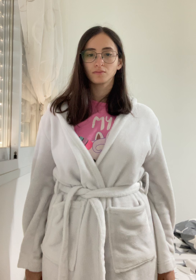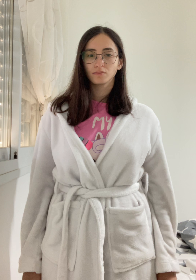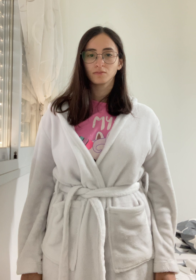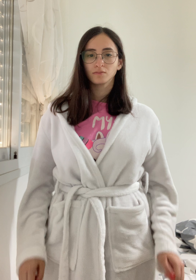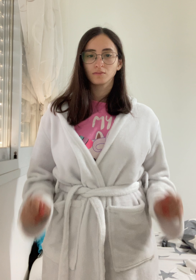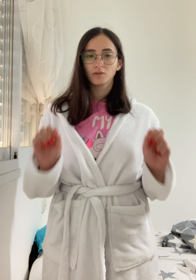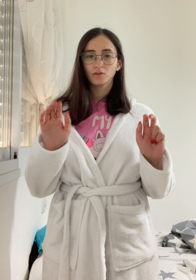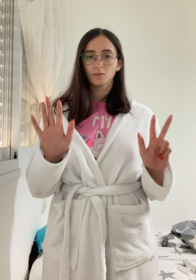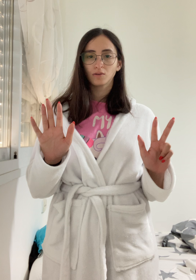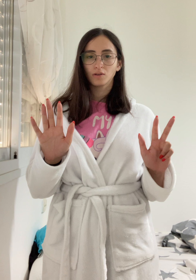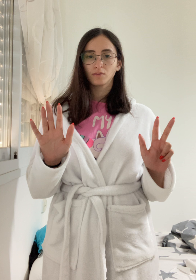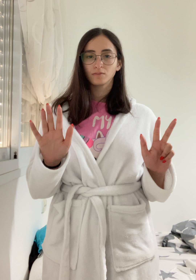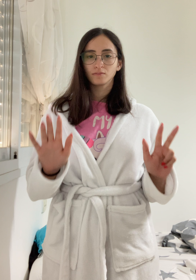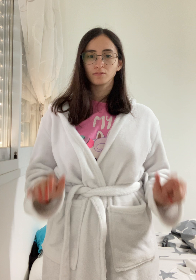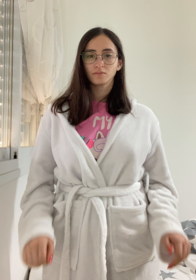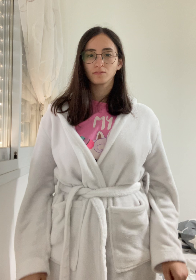שמונה